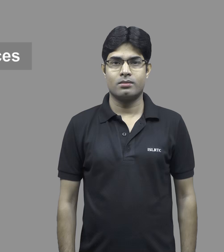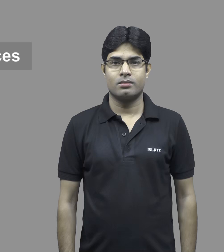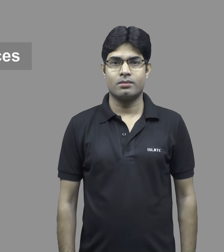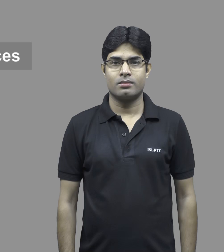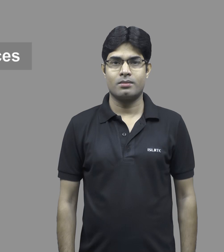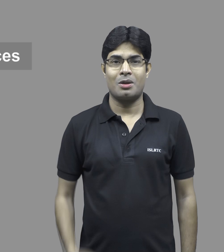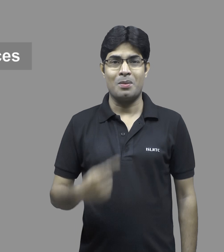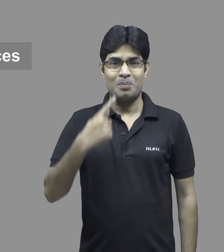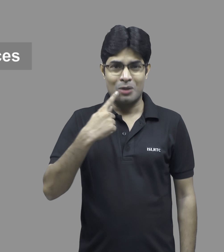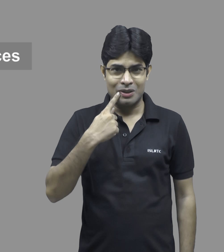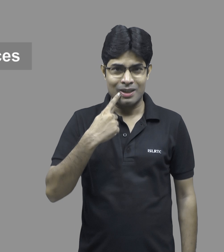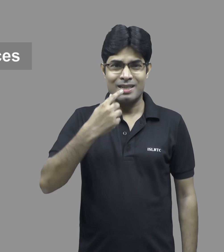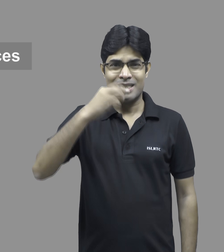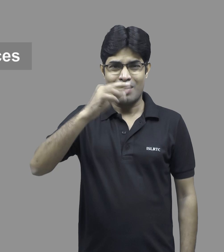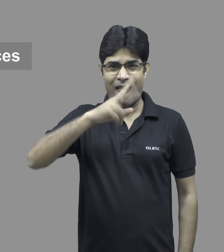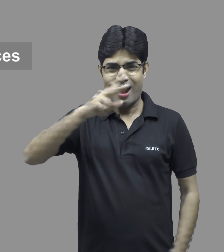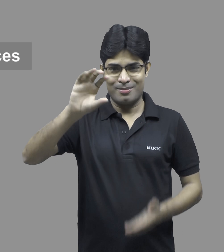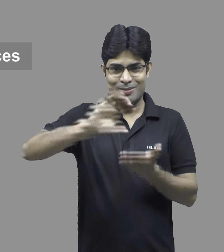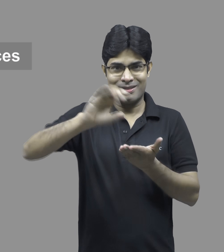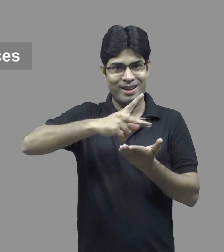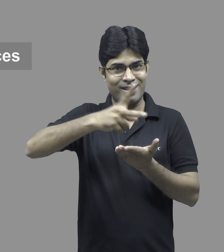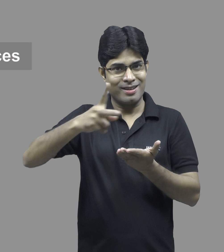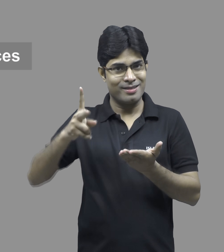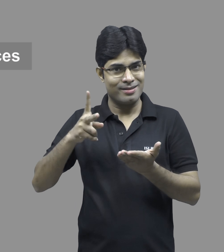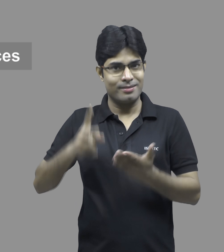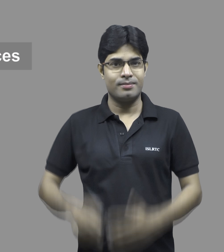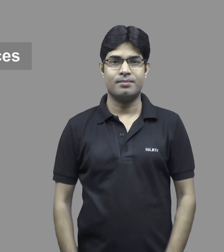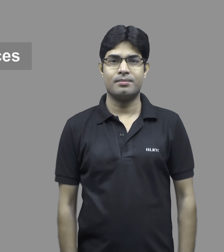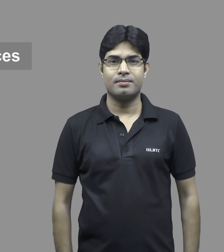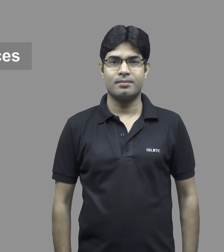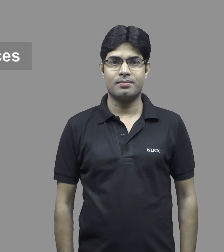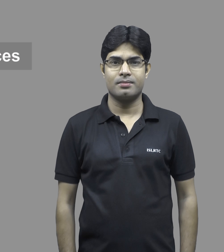Spices